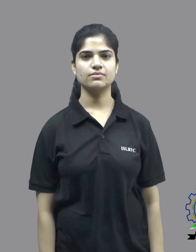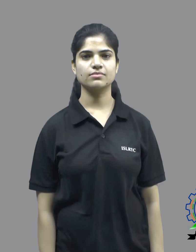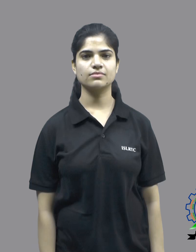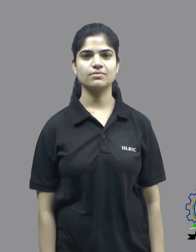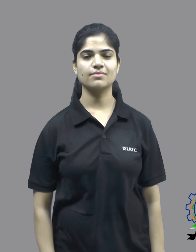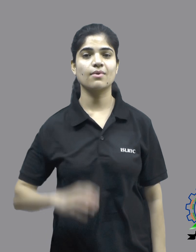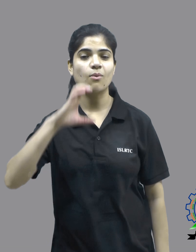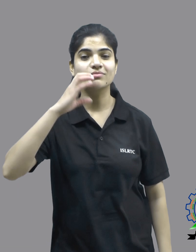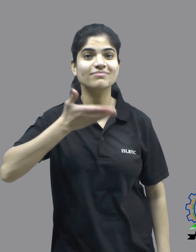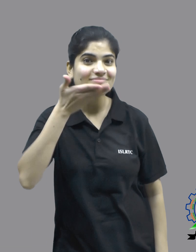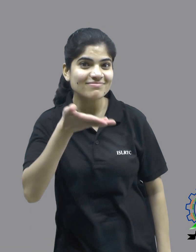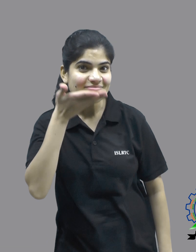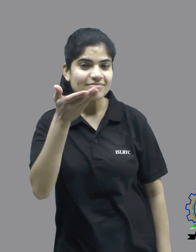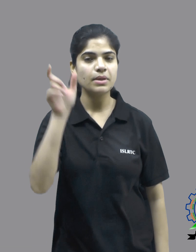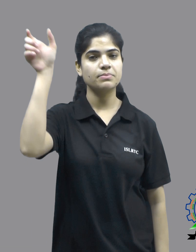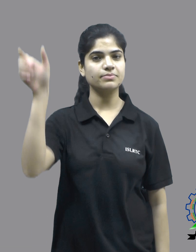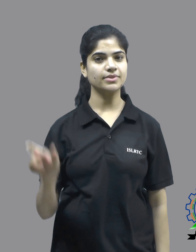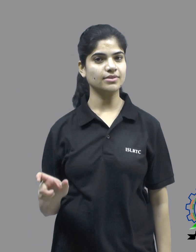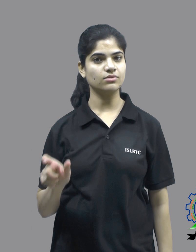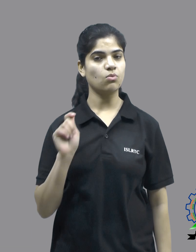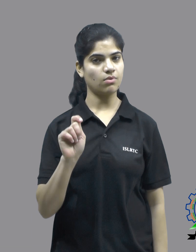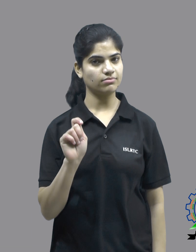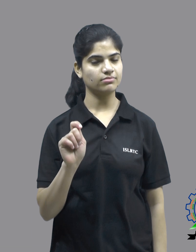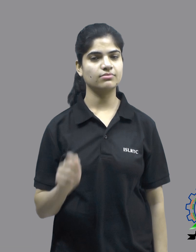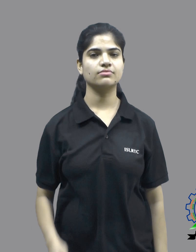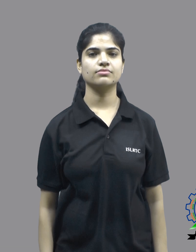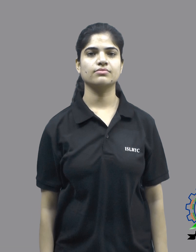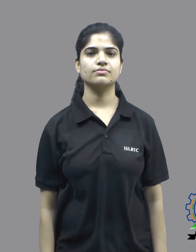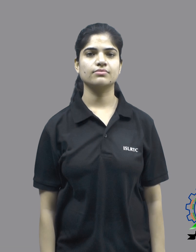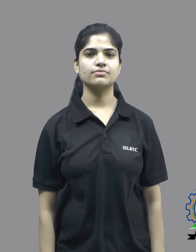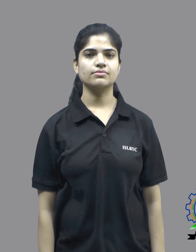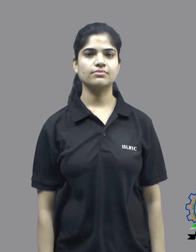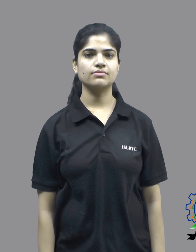Coach